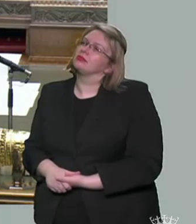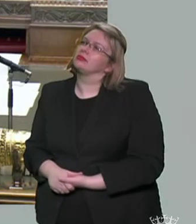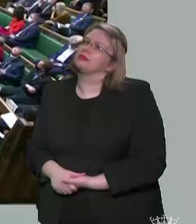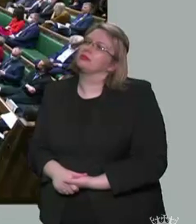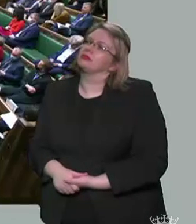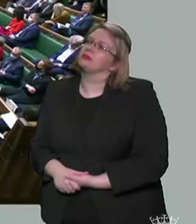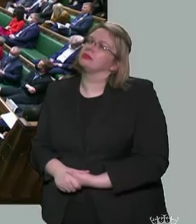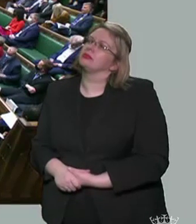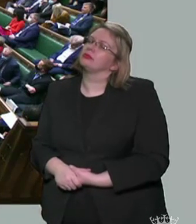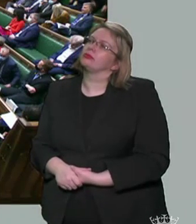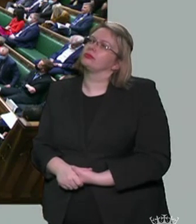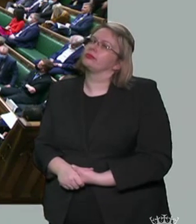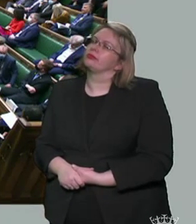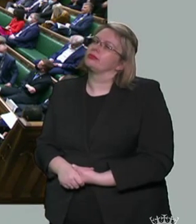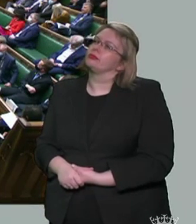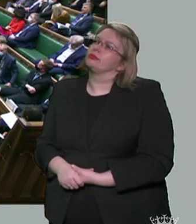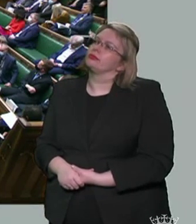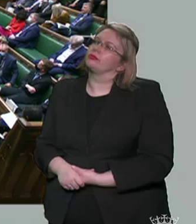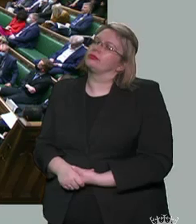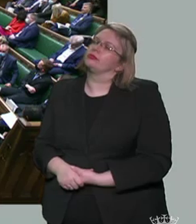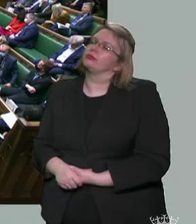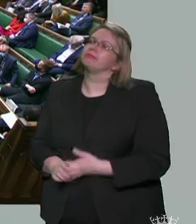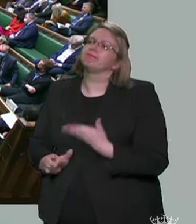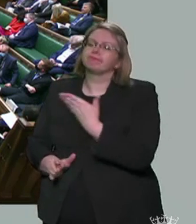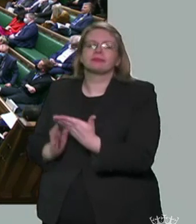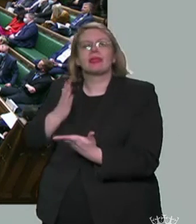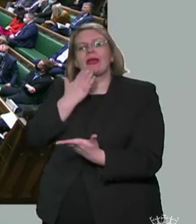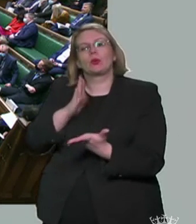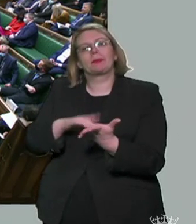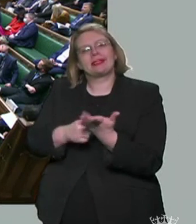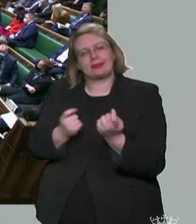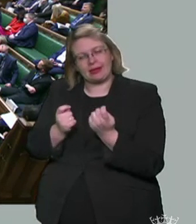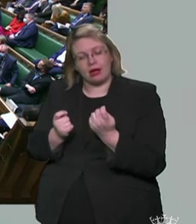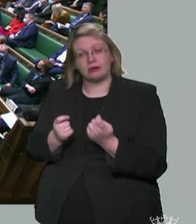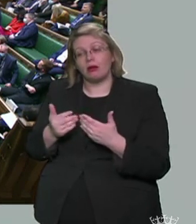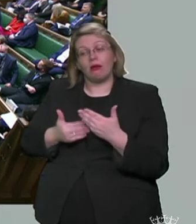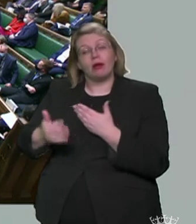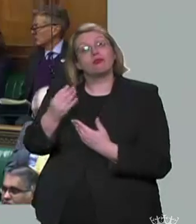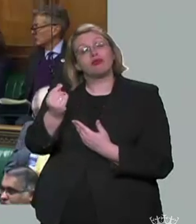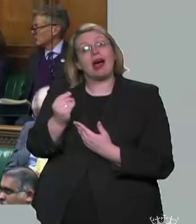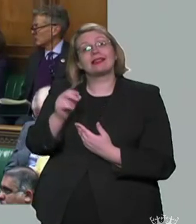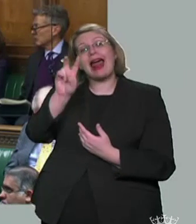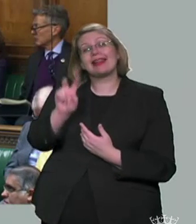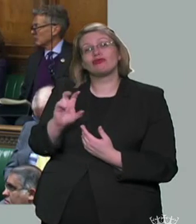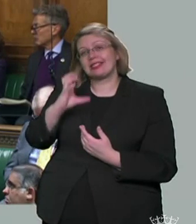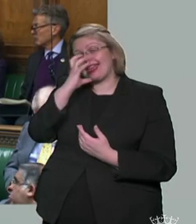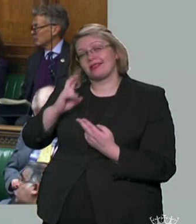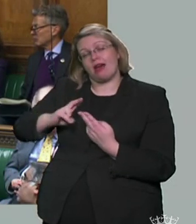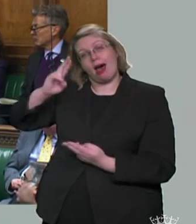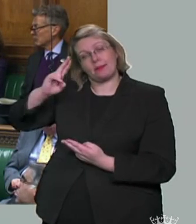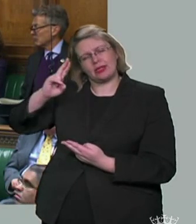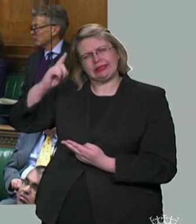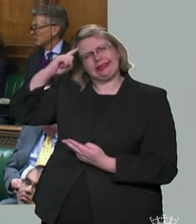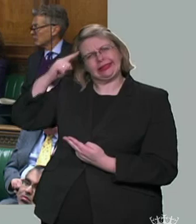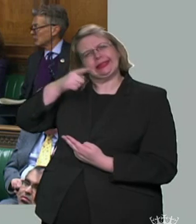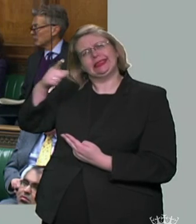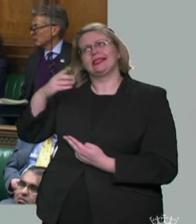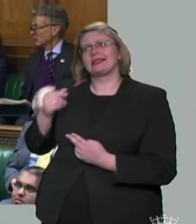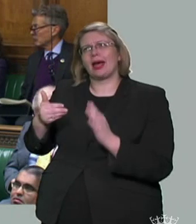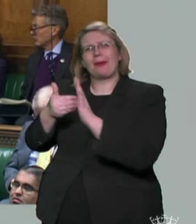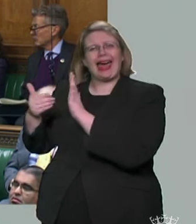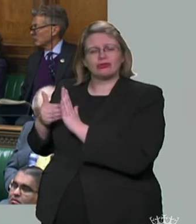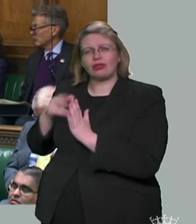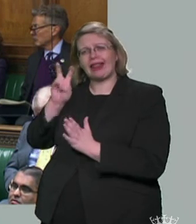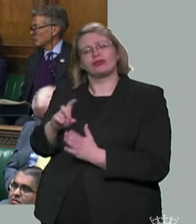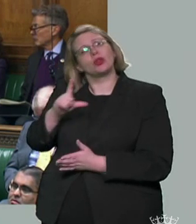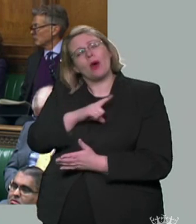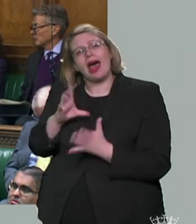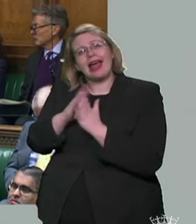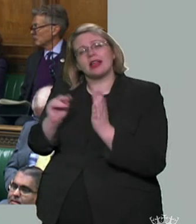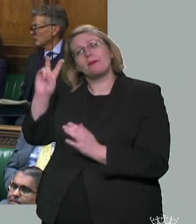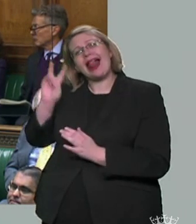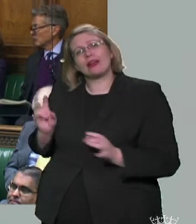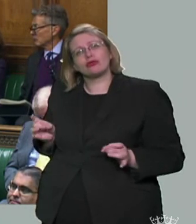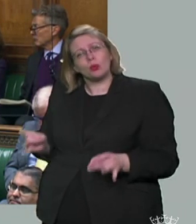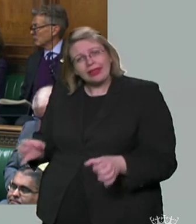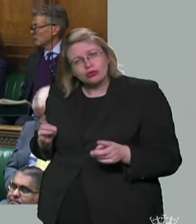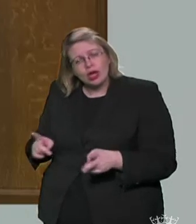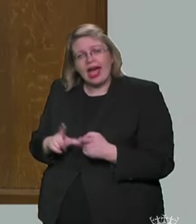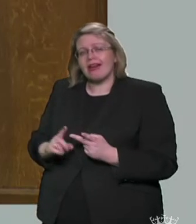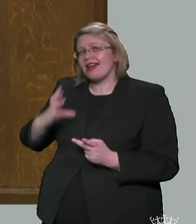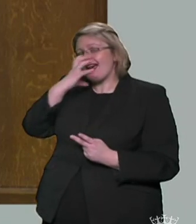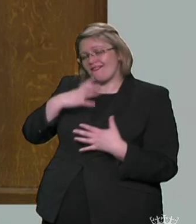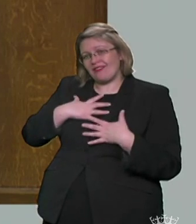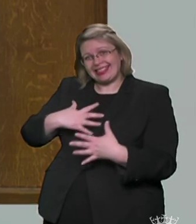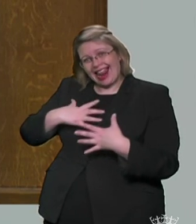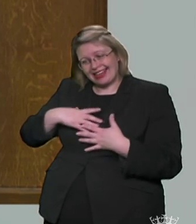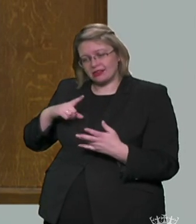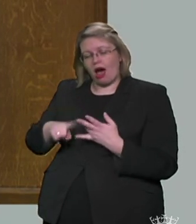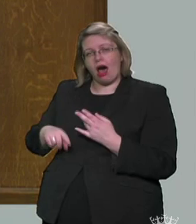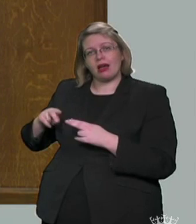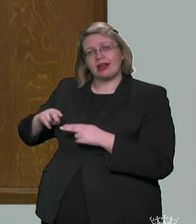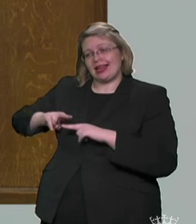As energy costs spiral, I want to raise the issue of people who use extra electricity to charge their electric wheelchairs, or to run ventilators or a stairlift.